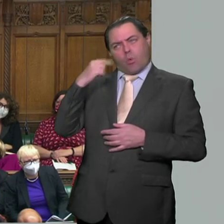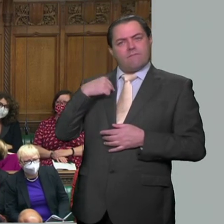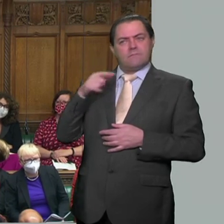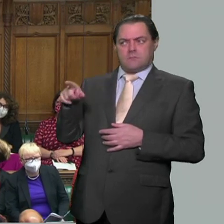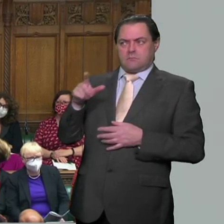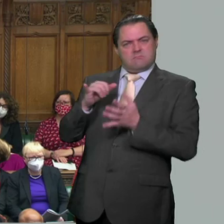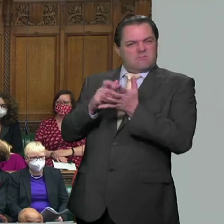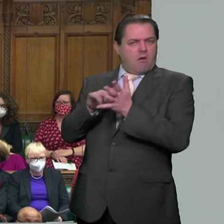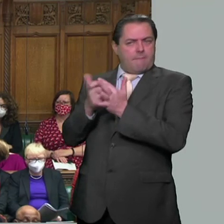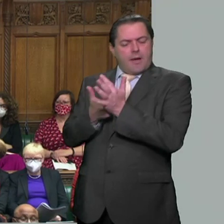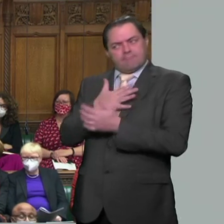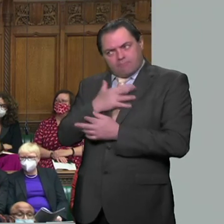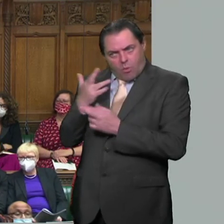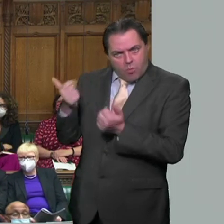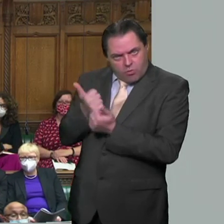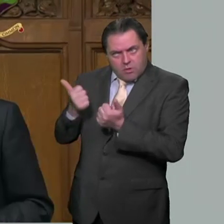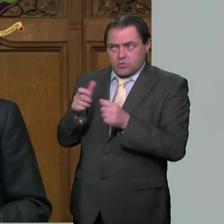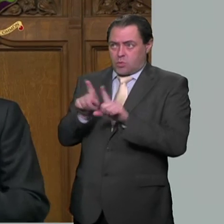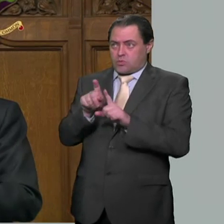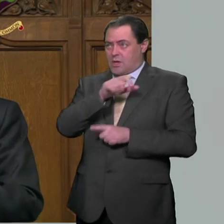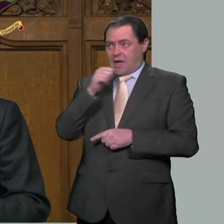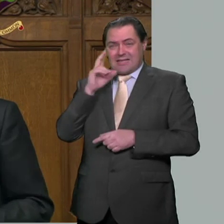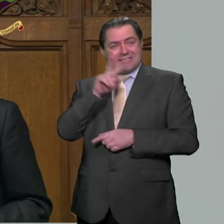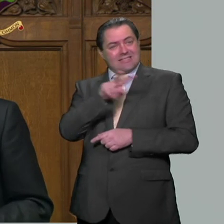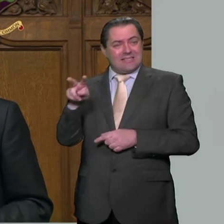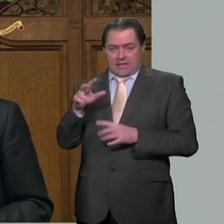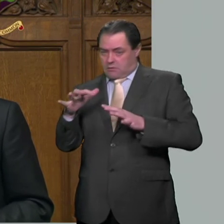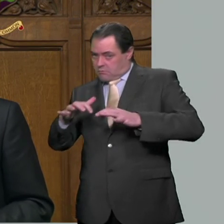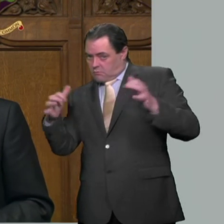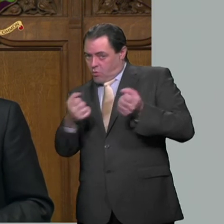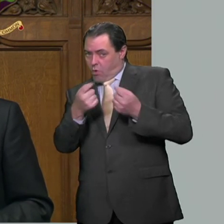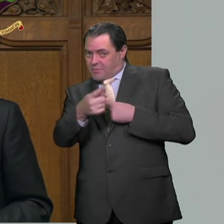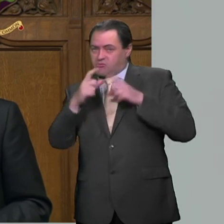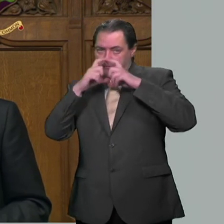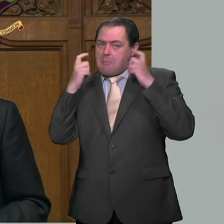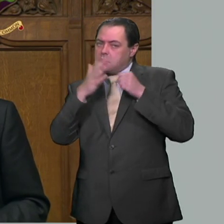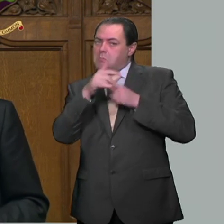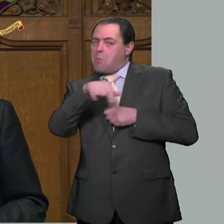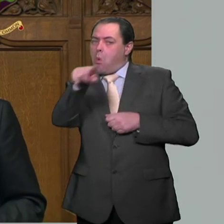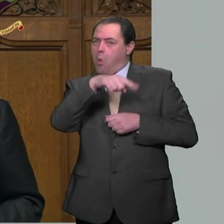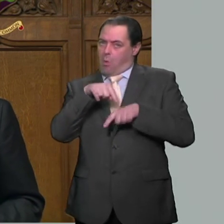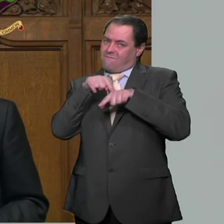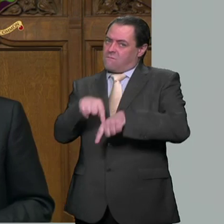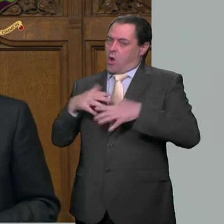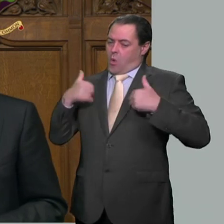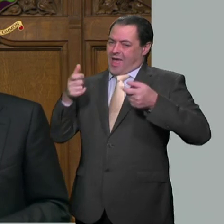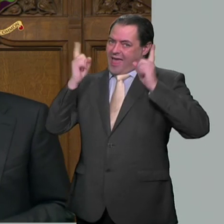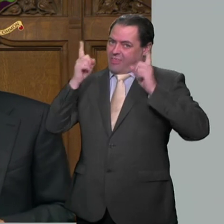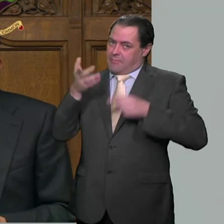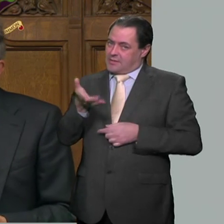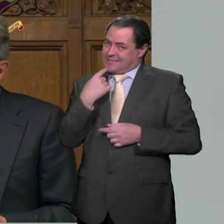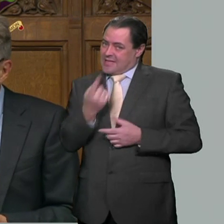Also, it is good to see a few more Conservative MPs heeding the Health Secretary’s plea to wear a mask.